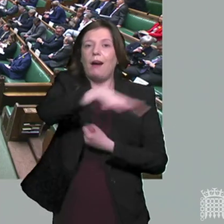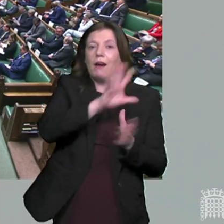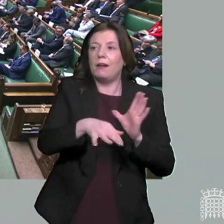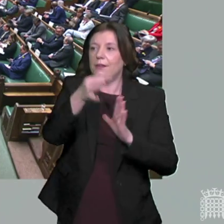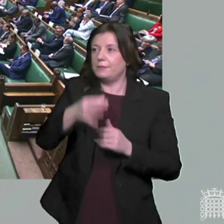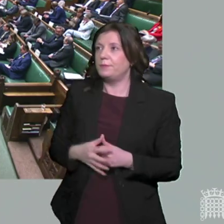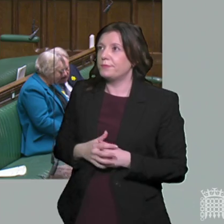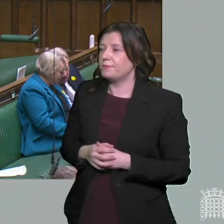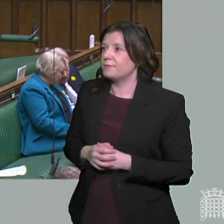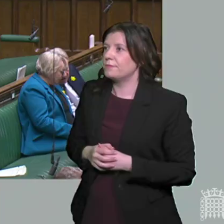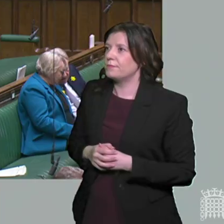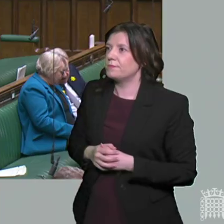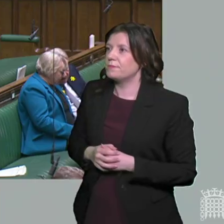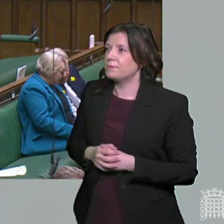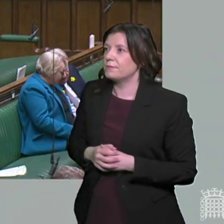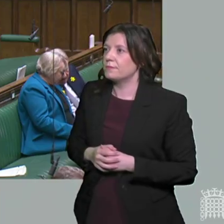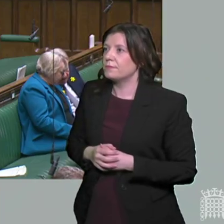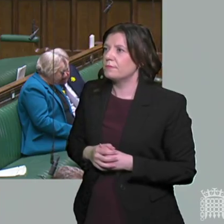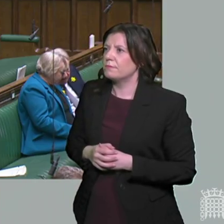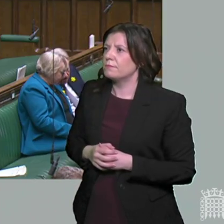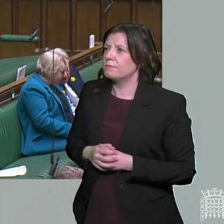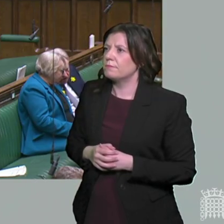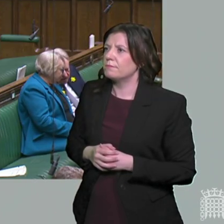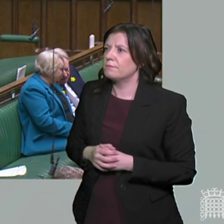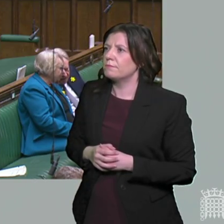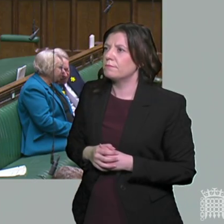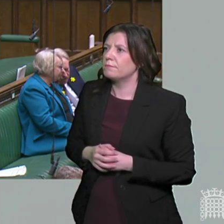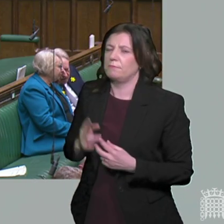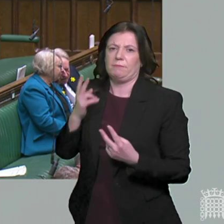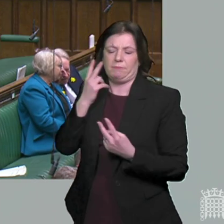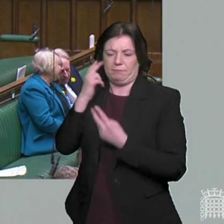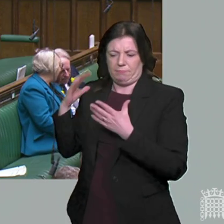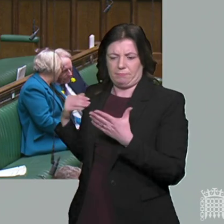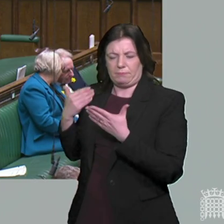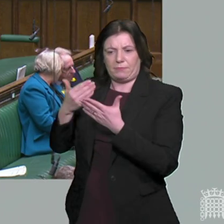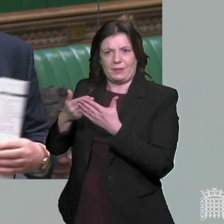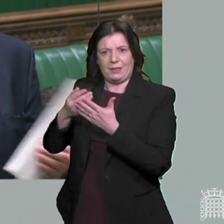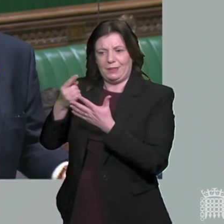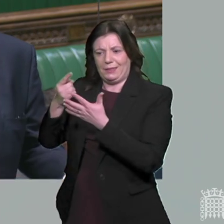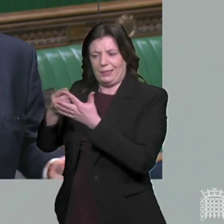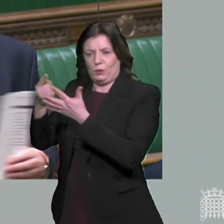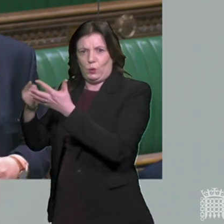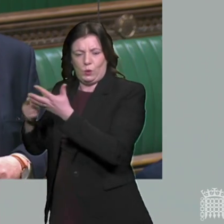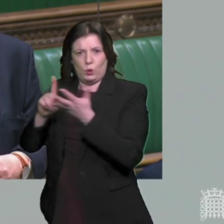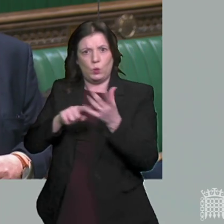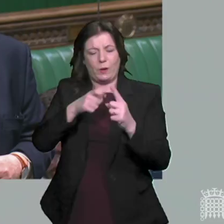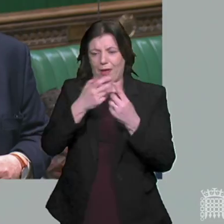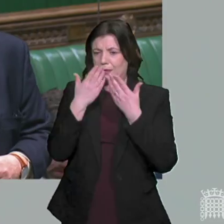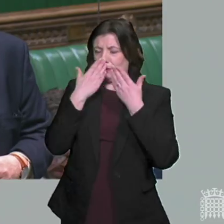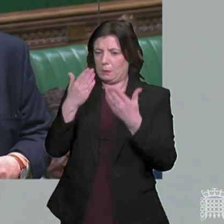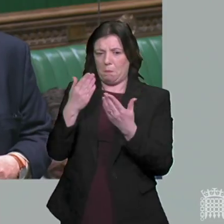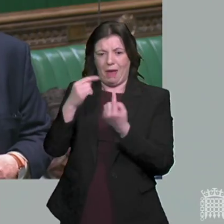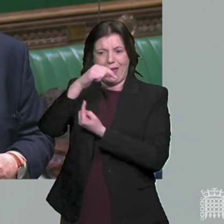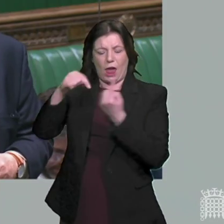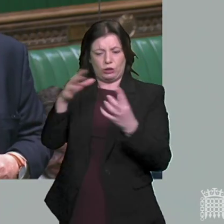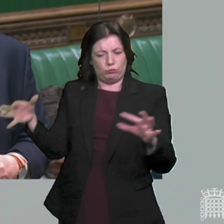Does the Minister agree that over recent months we have seen better co-operation between the European Union and the UK over energy?